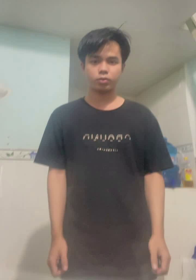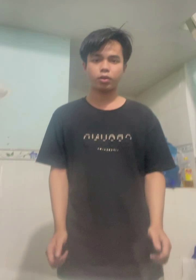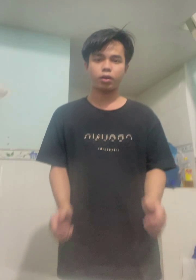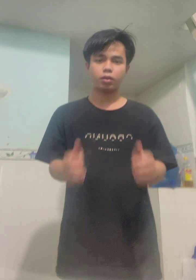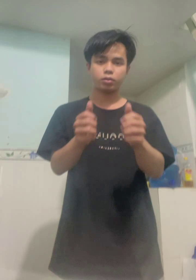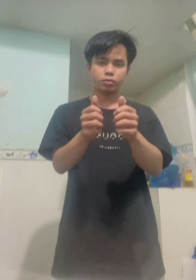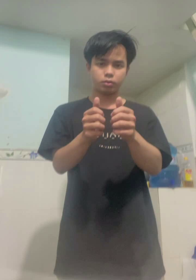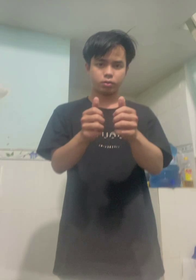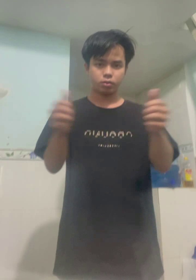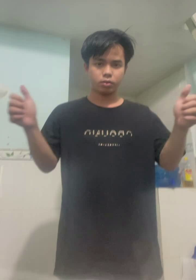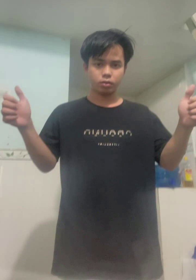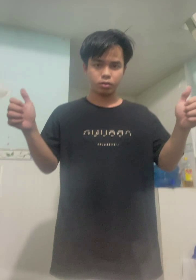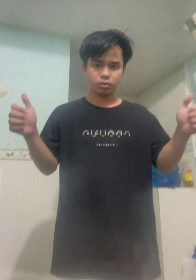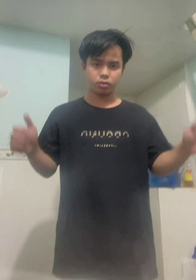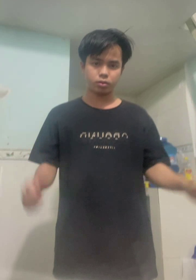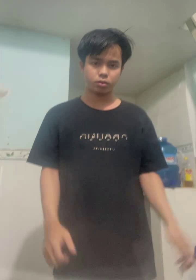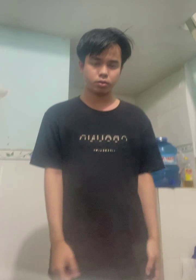chia cat